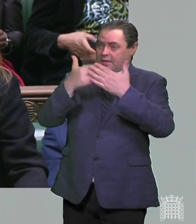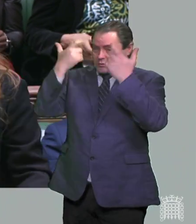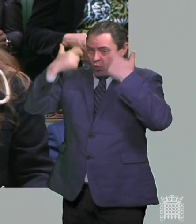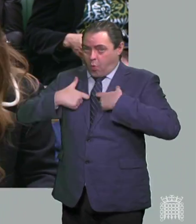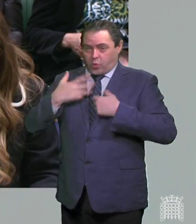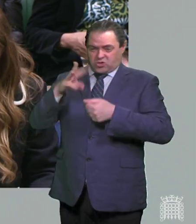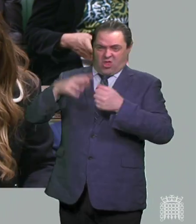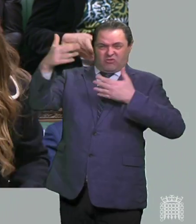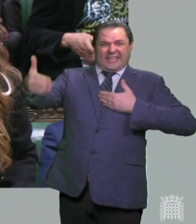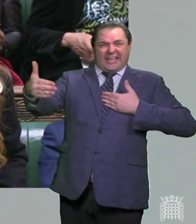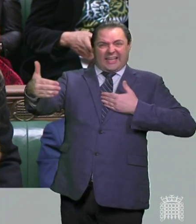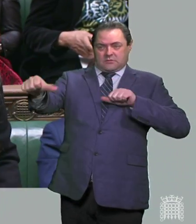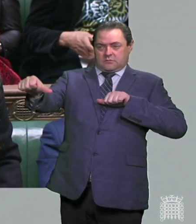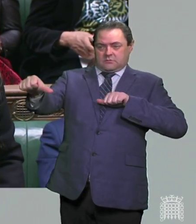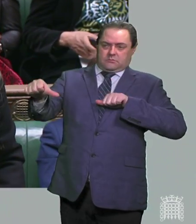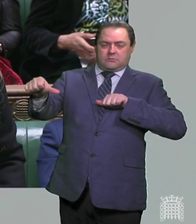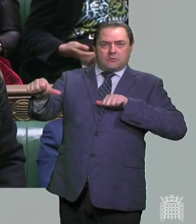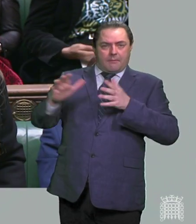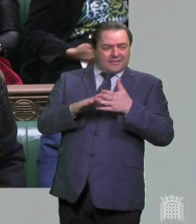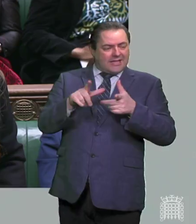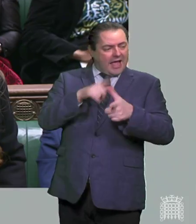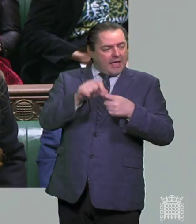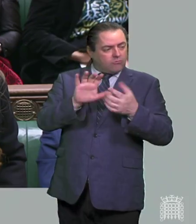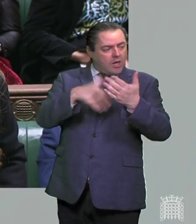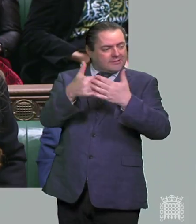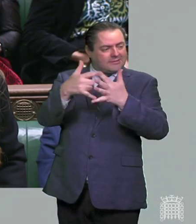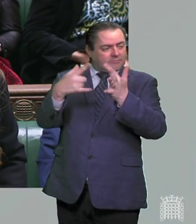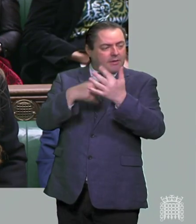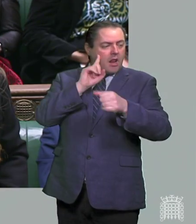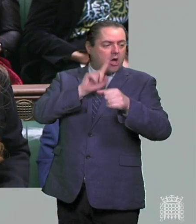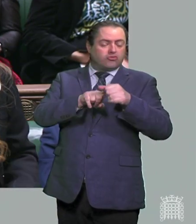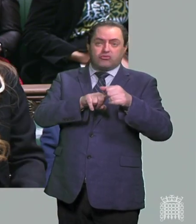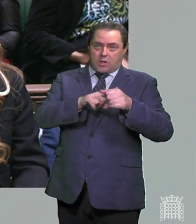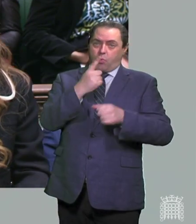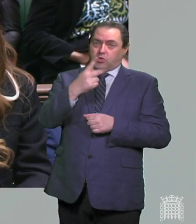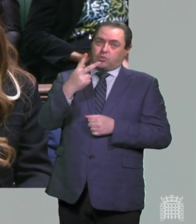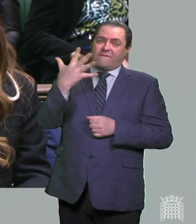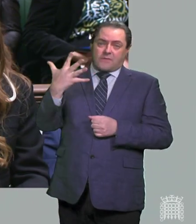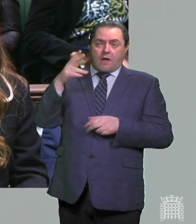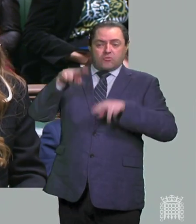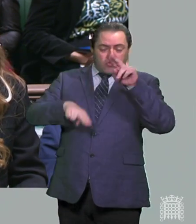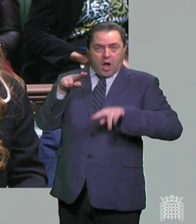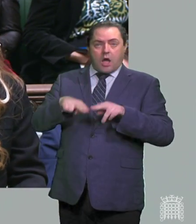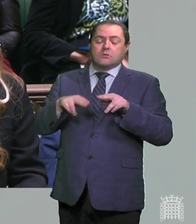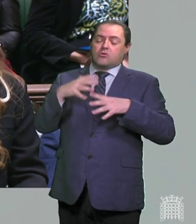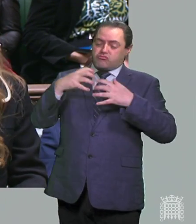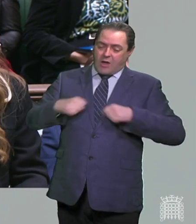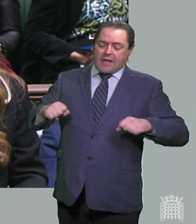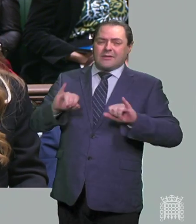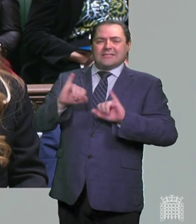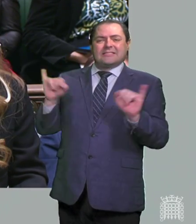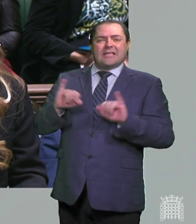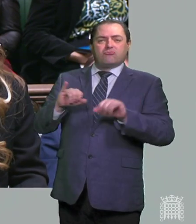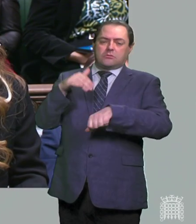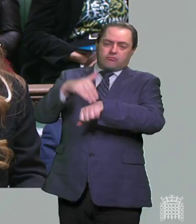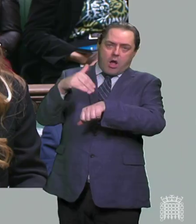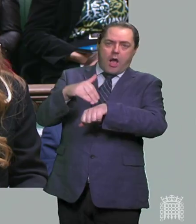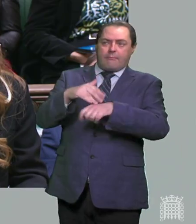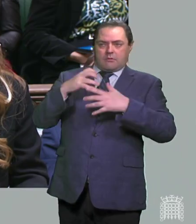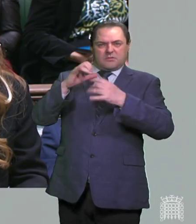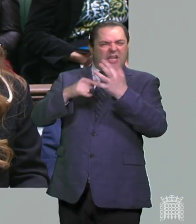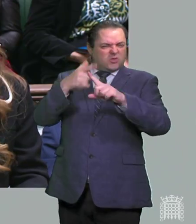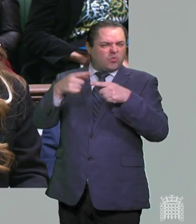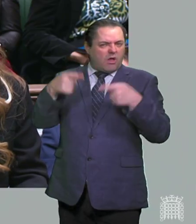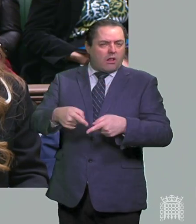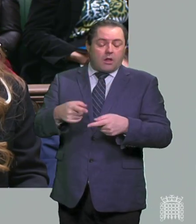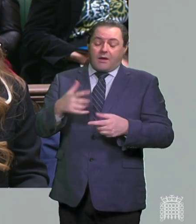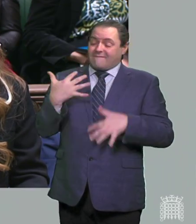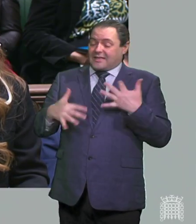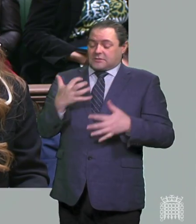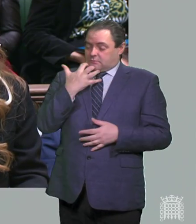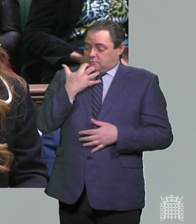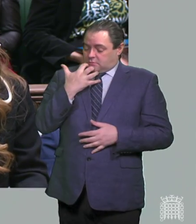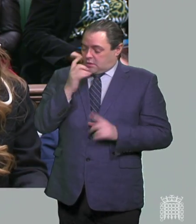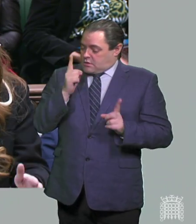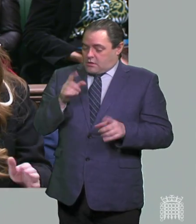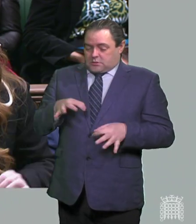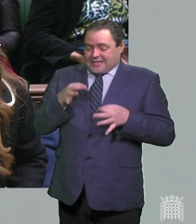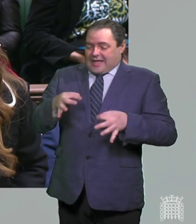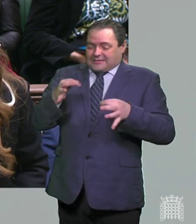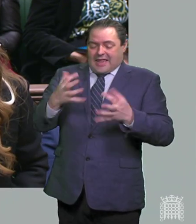Is it any wonder that from April to September last year, 175 trials for rape and other serious sexual offences had to be dropped because the victim could no longer cope with the delay?